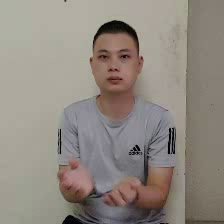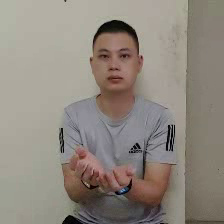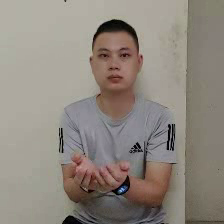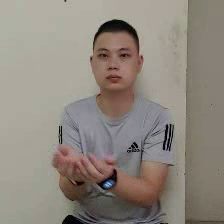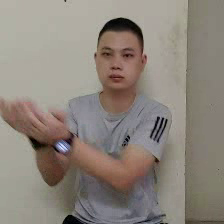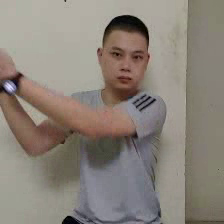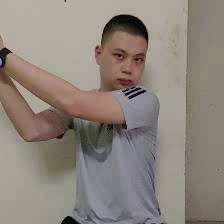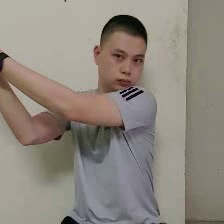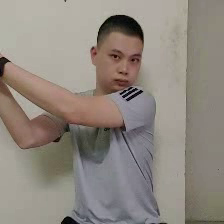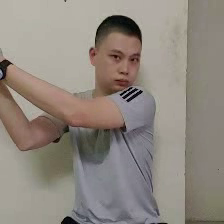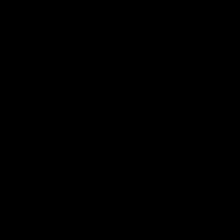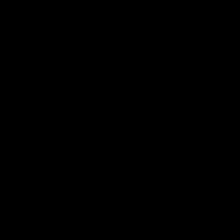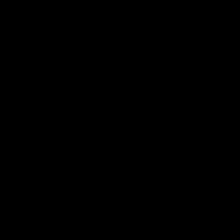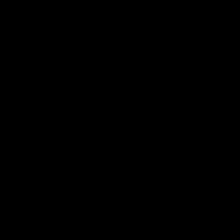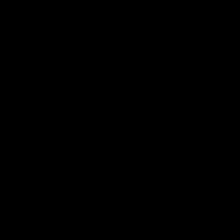Biếu tặng